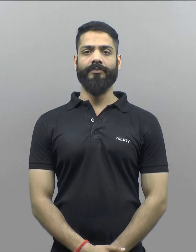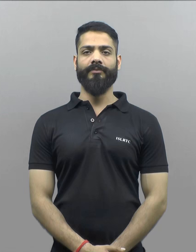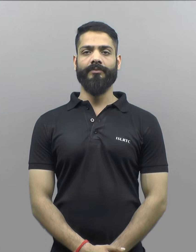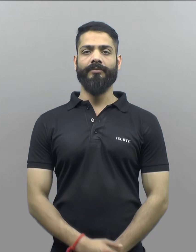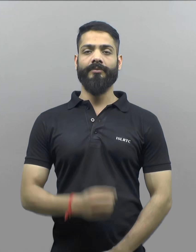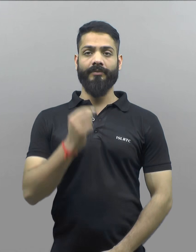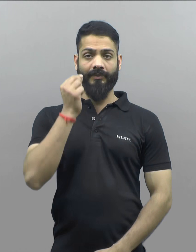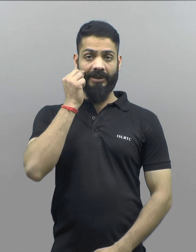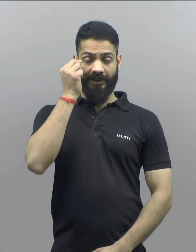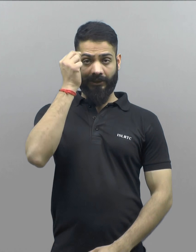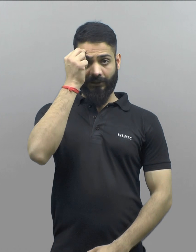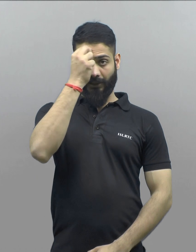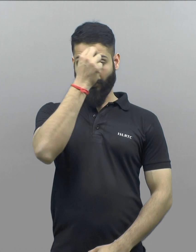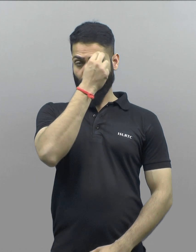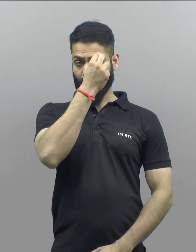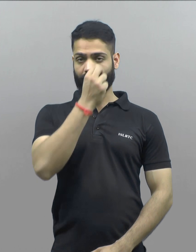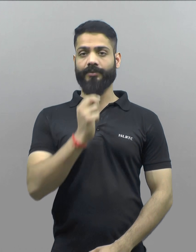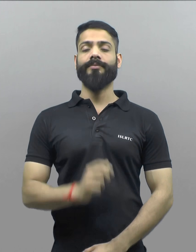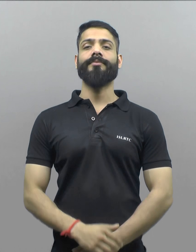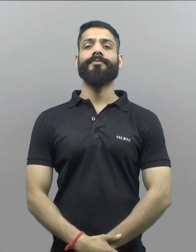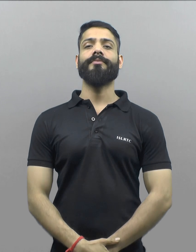Chickenpox